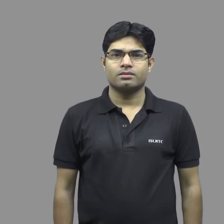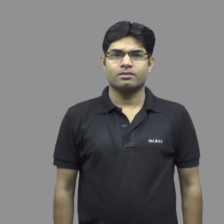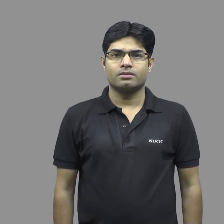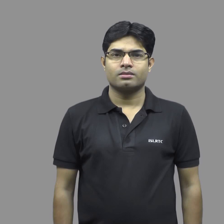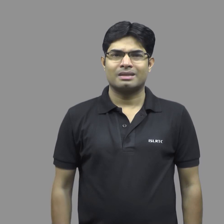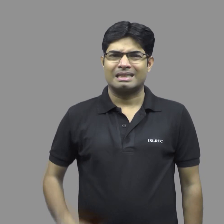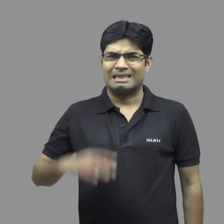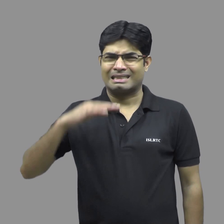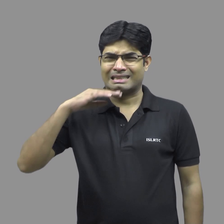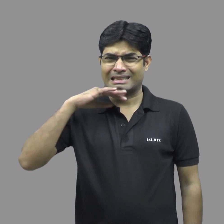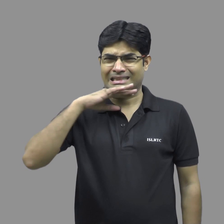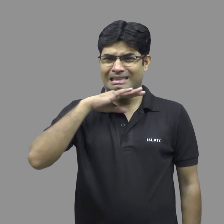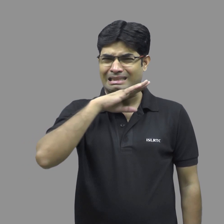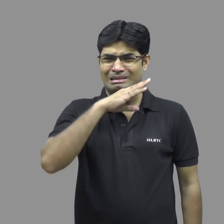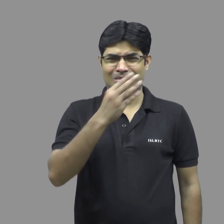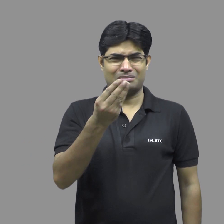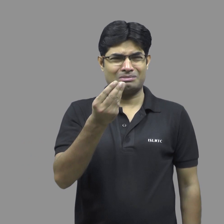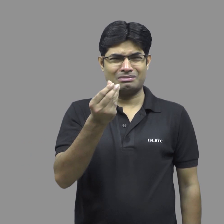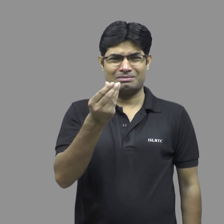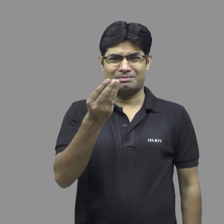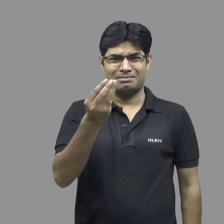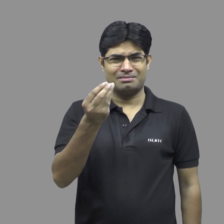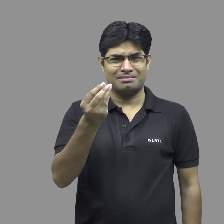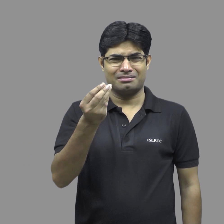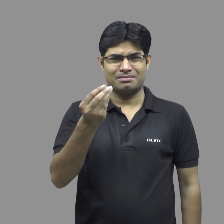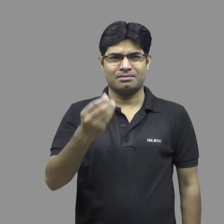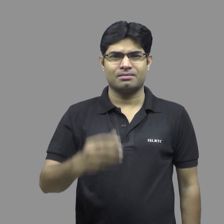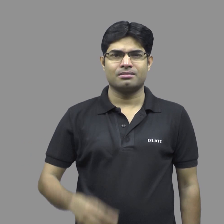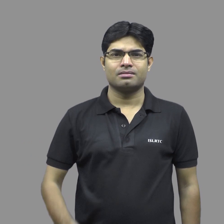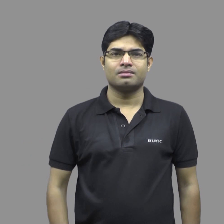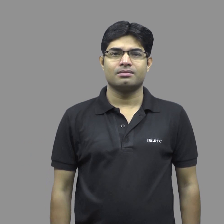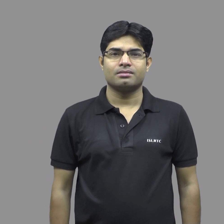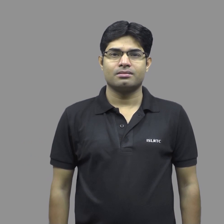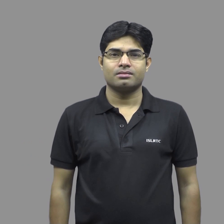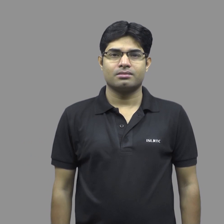Dust